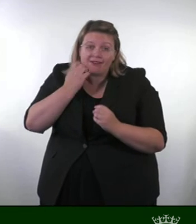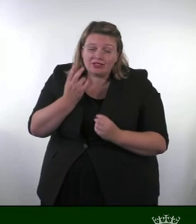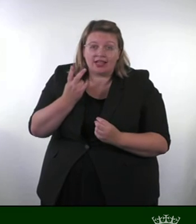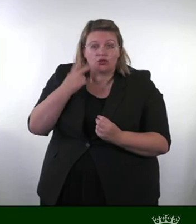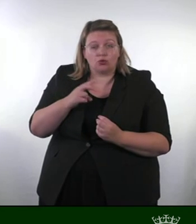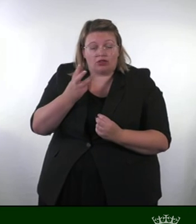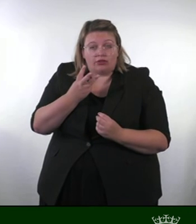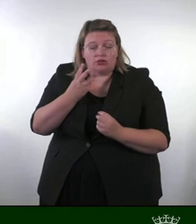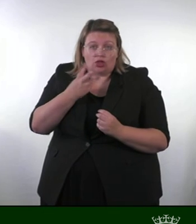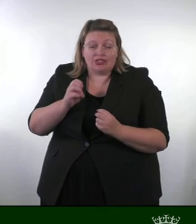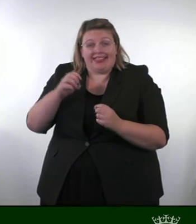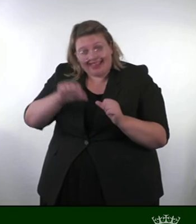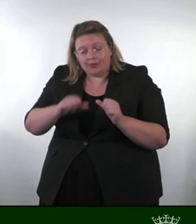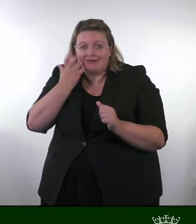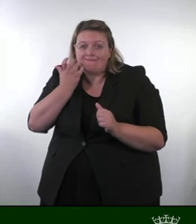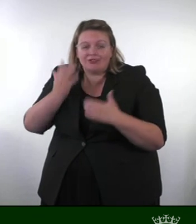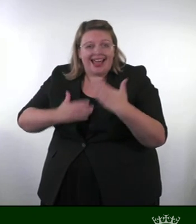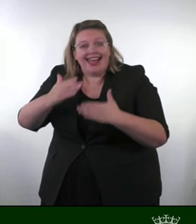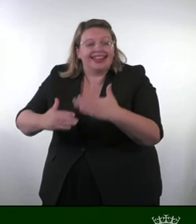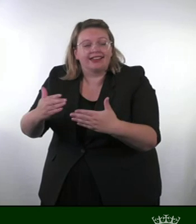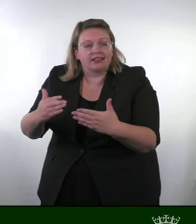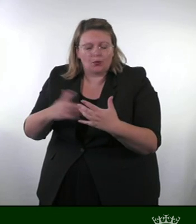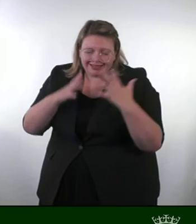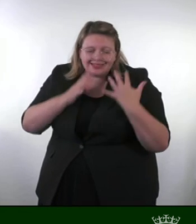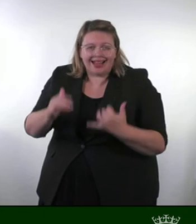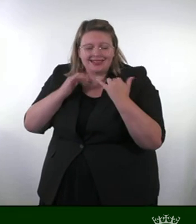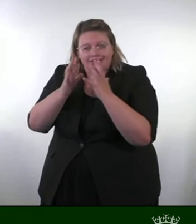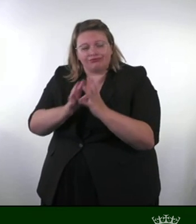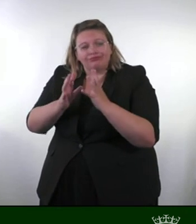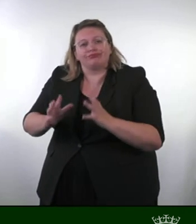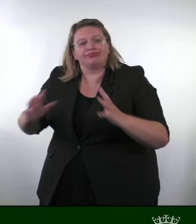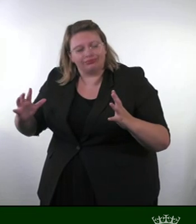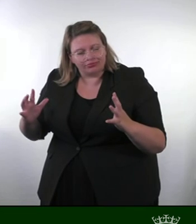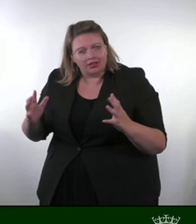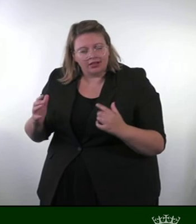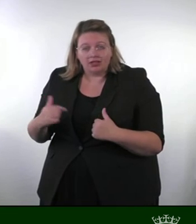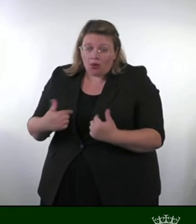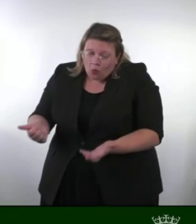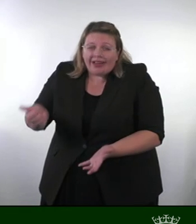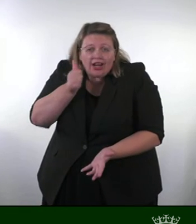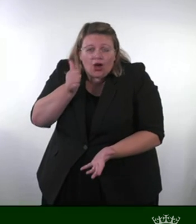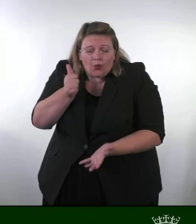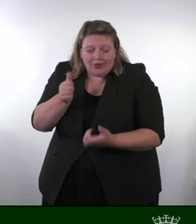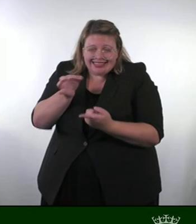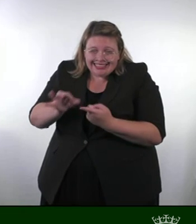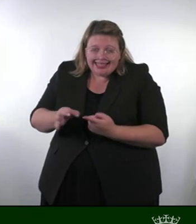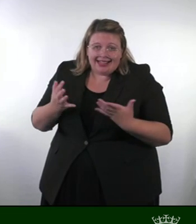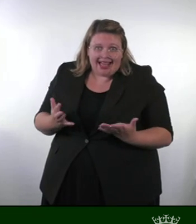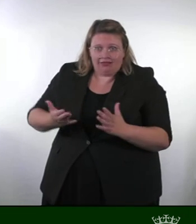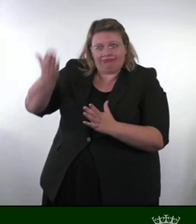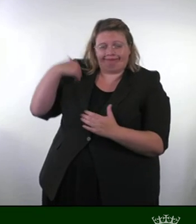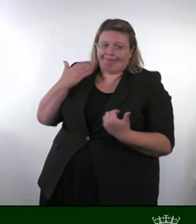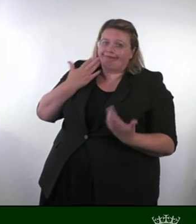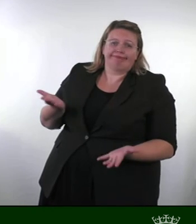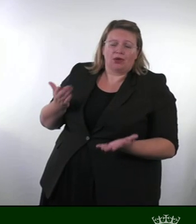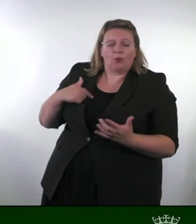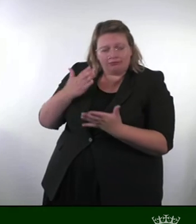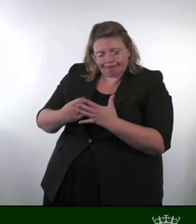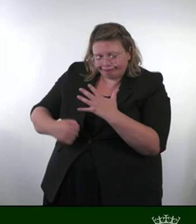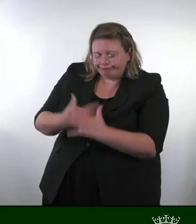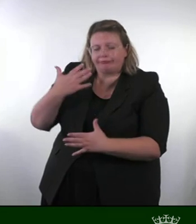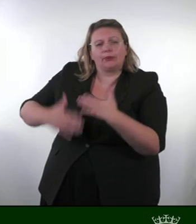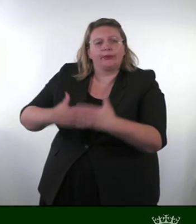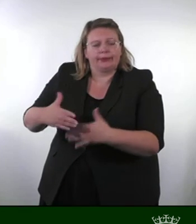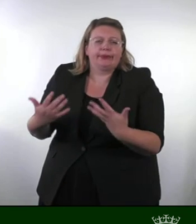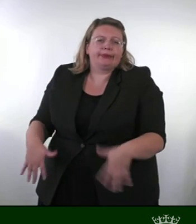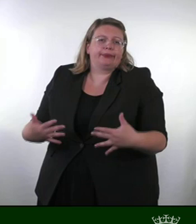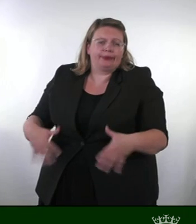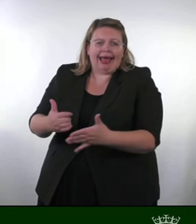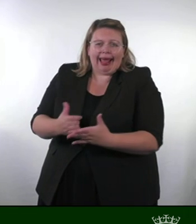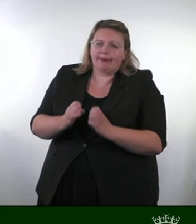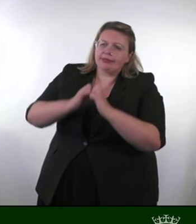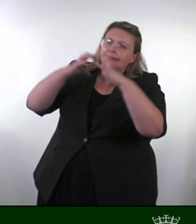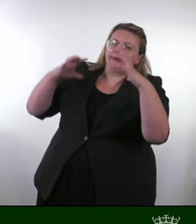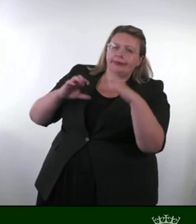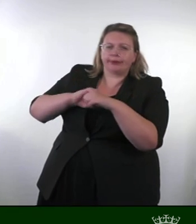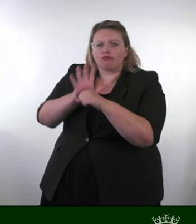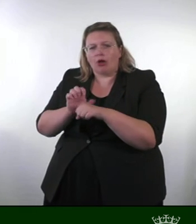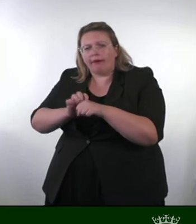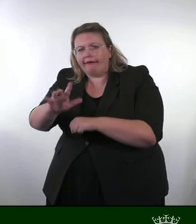We know, thanks to NHS Test and Trace, in granular detail, in a way that we did not earlier this year, about what is happening with this pandemic.